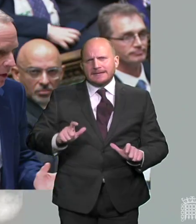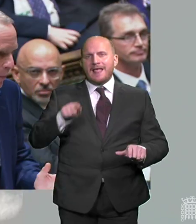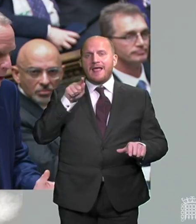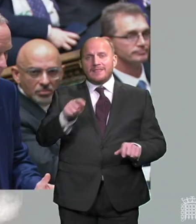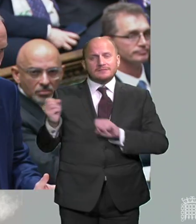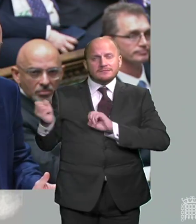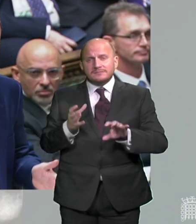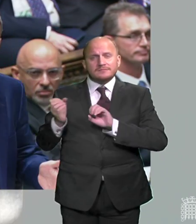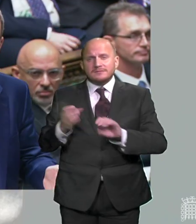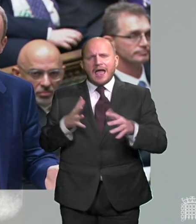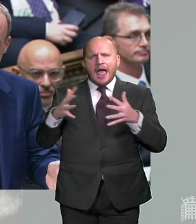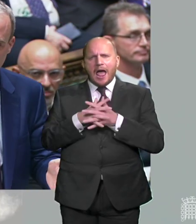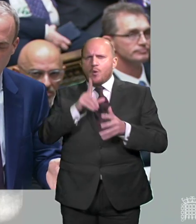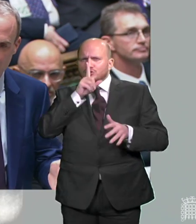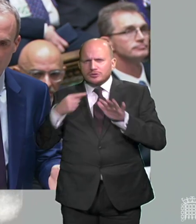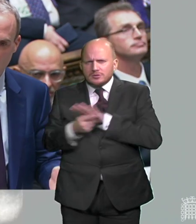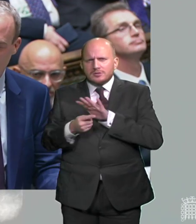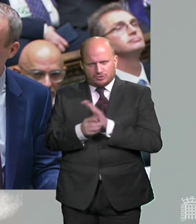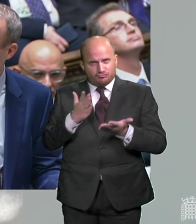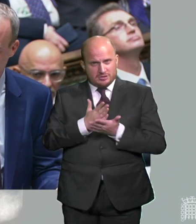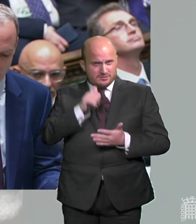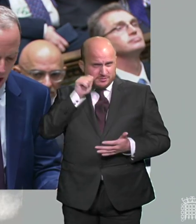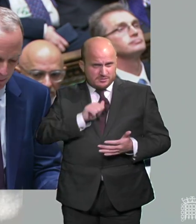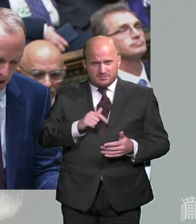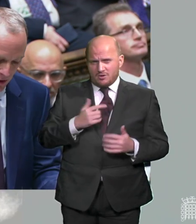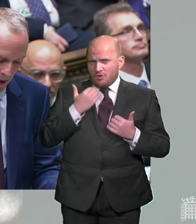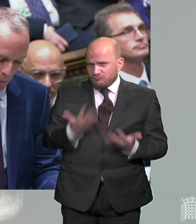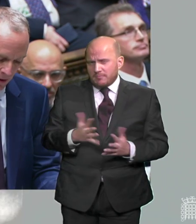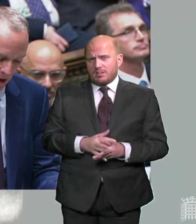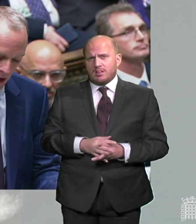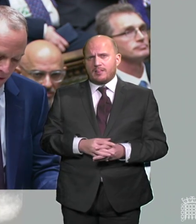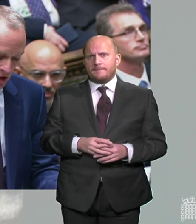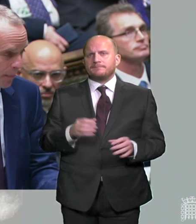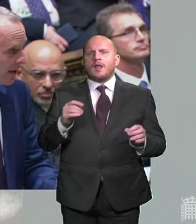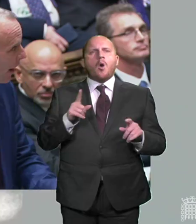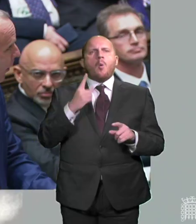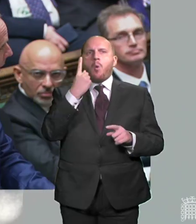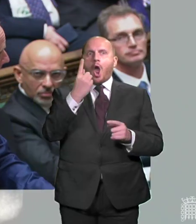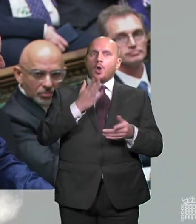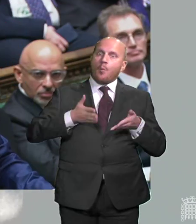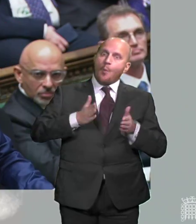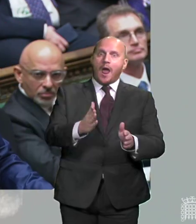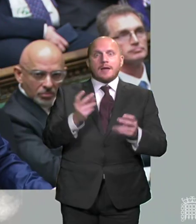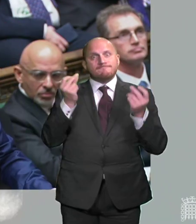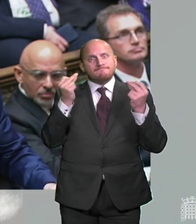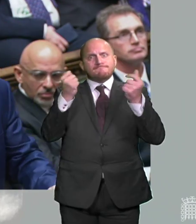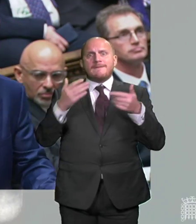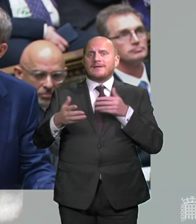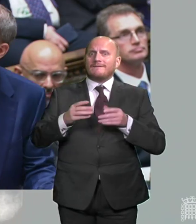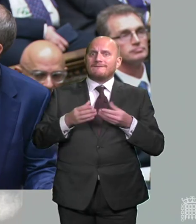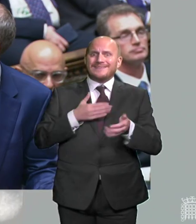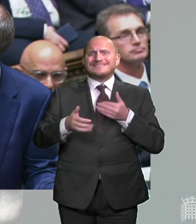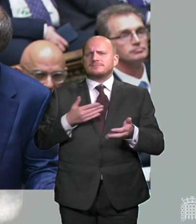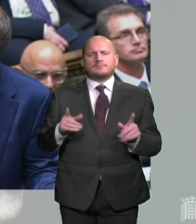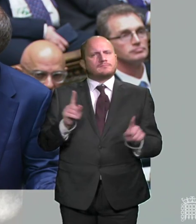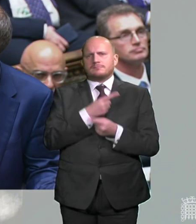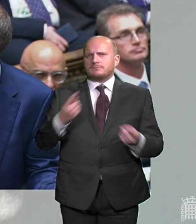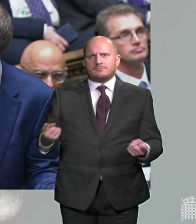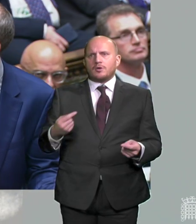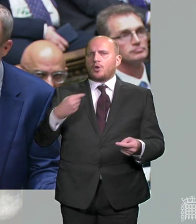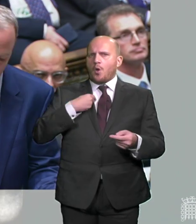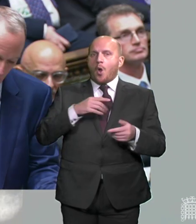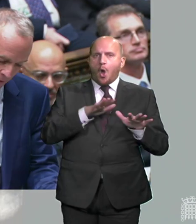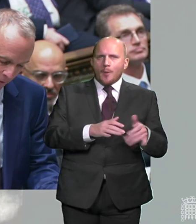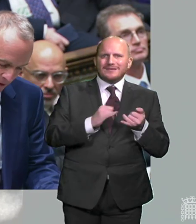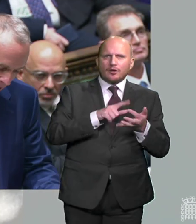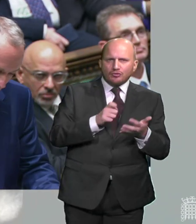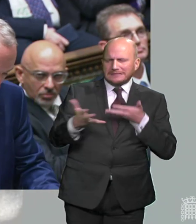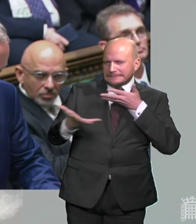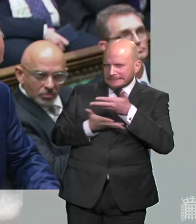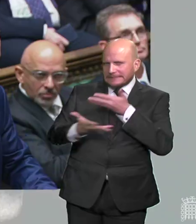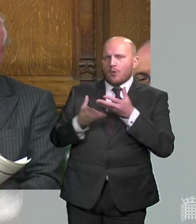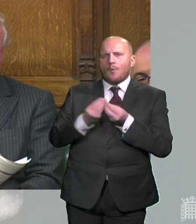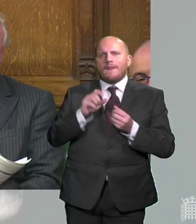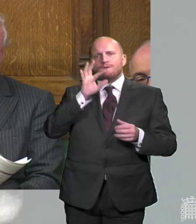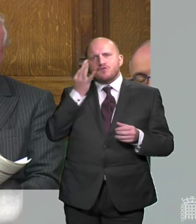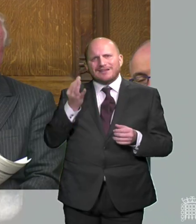There is no silver bullet, although I think the agreement the Home Secretary made with her French opposite number will help, and we are embedding UK officials with their French counterparts for the first time.